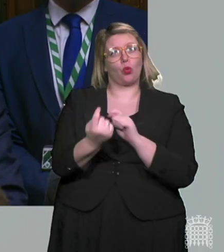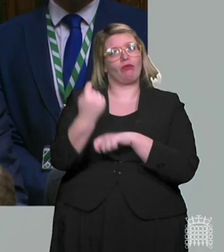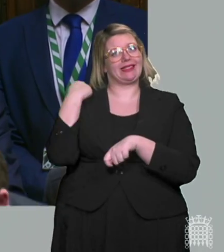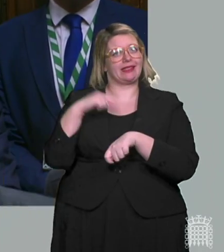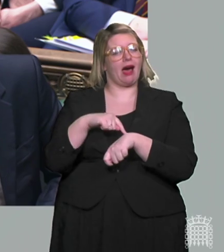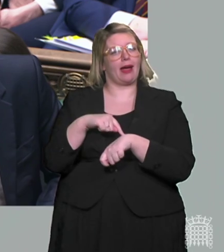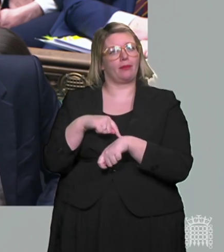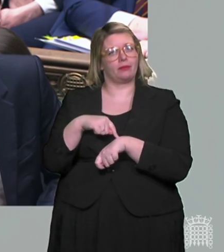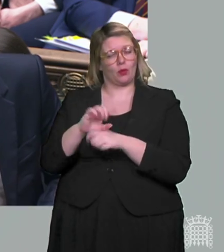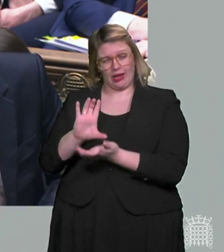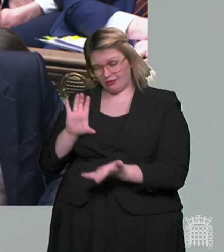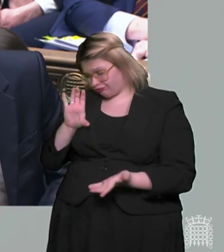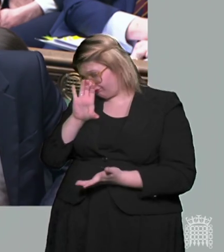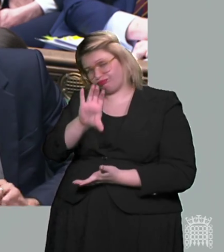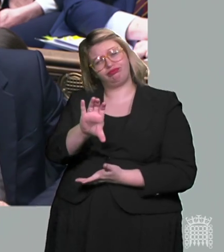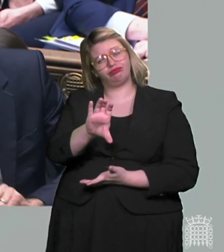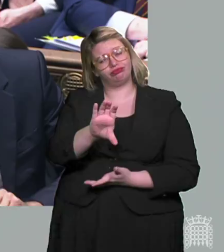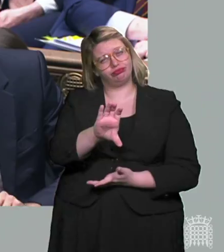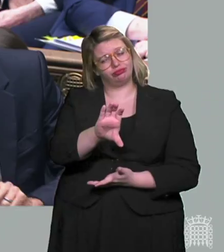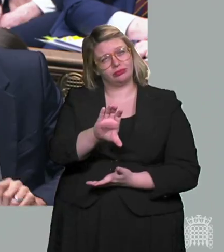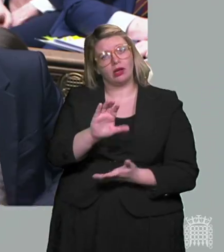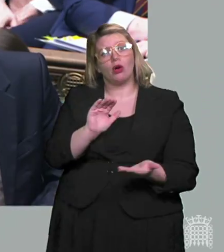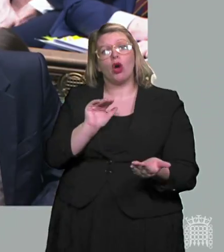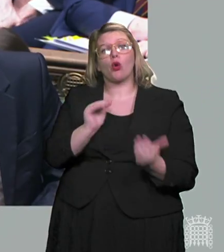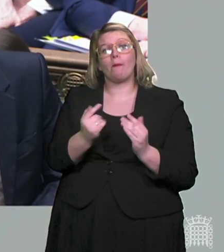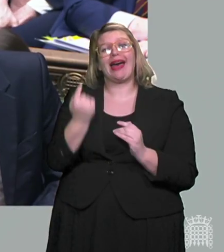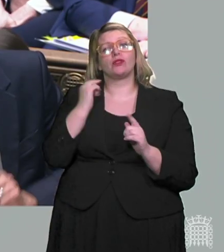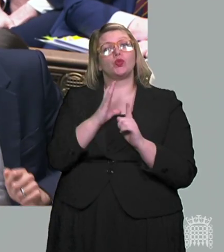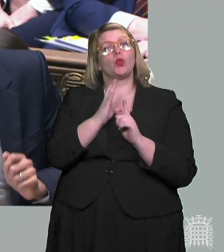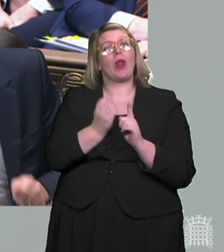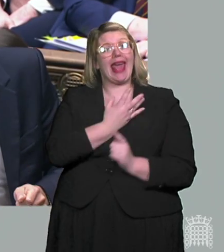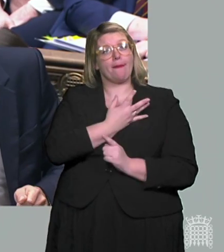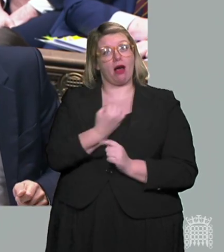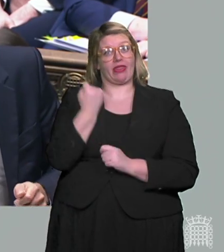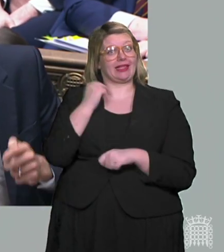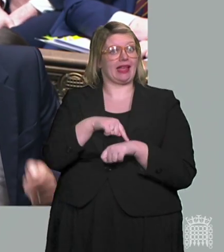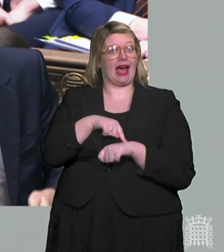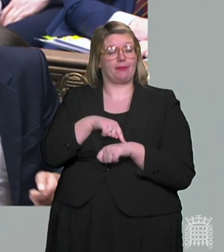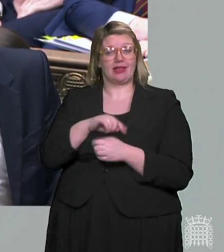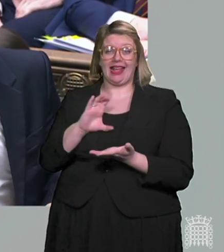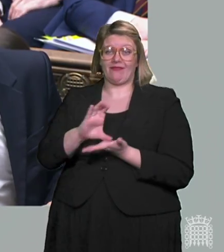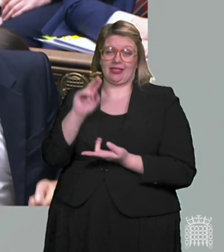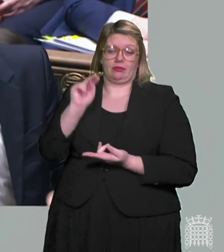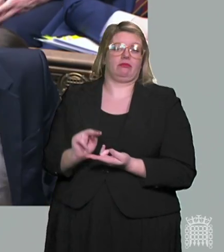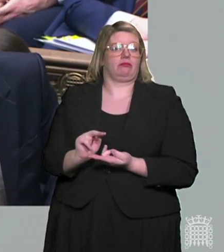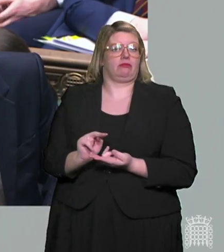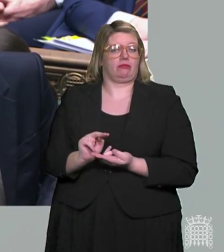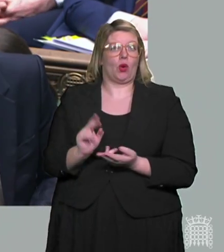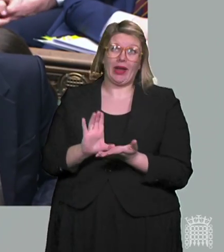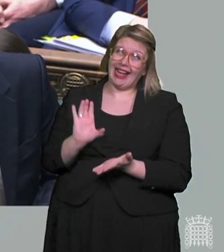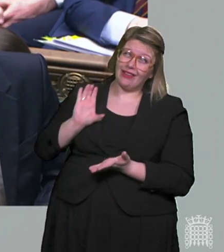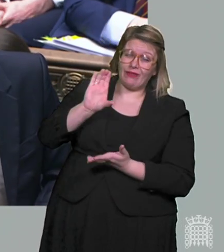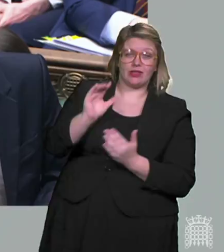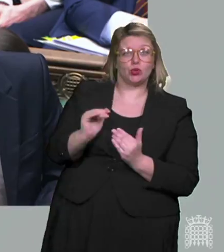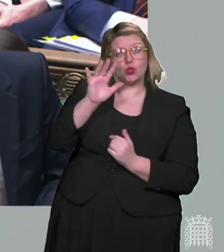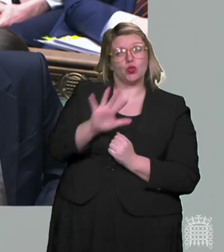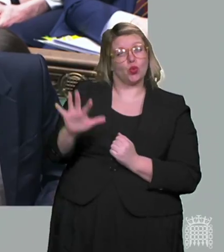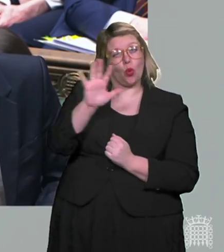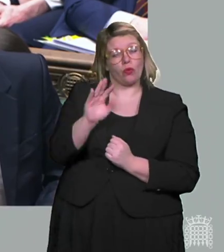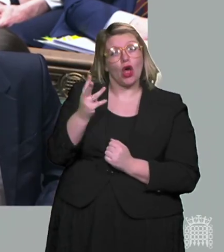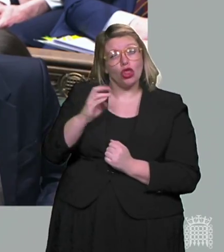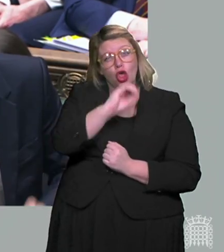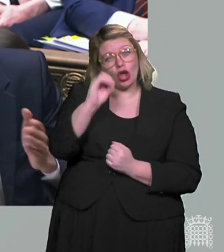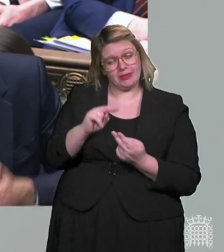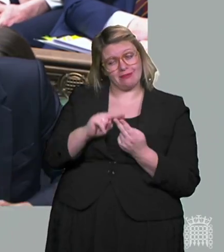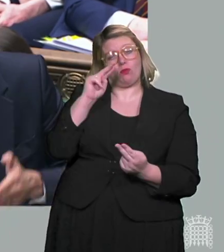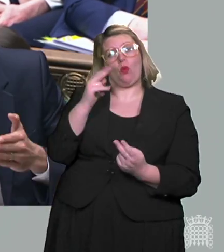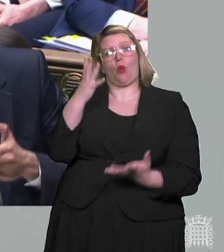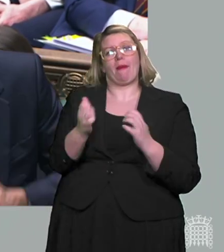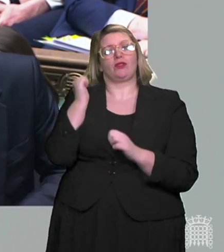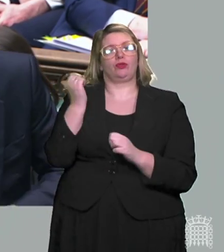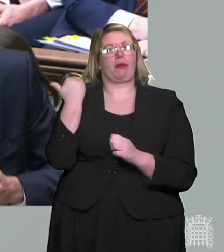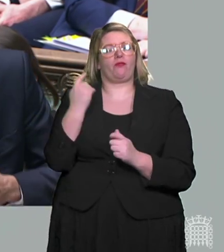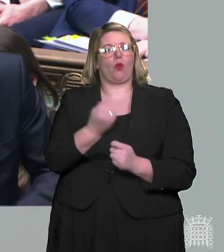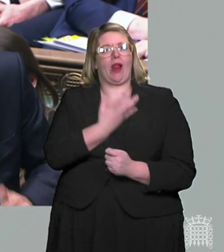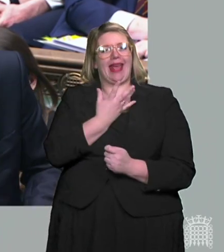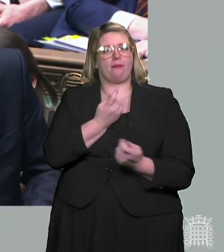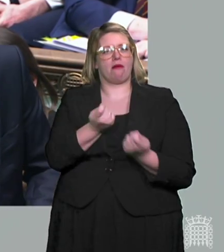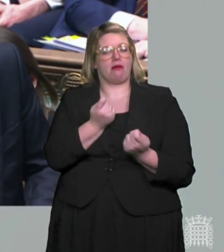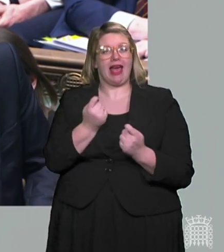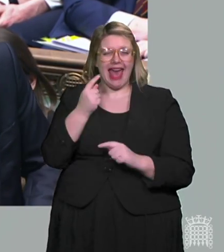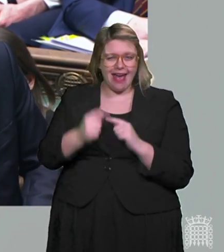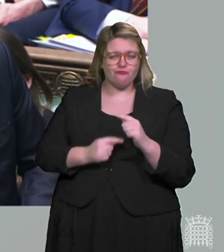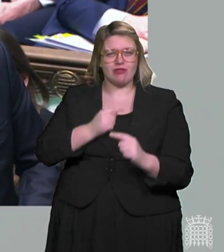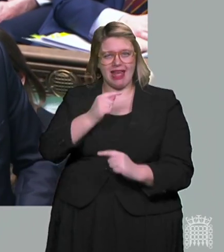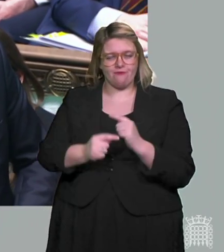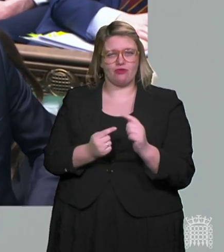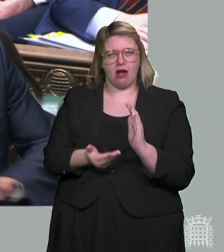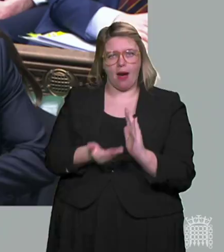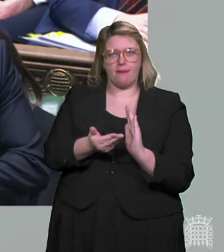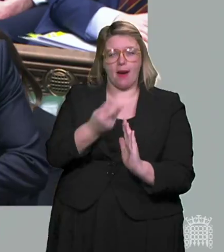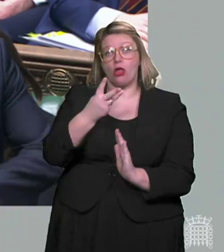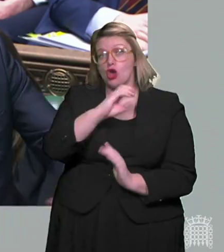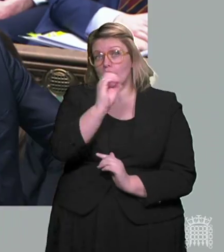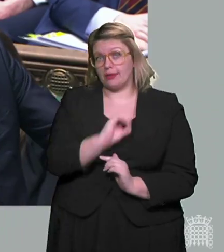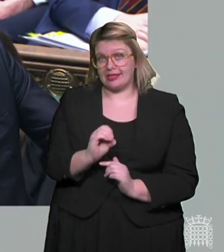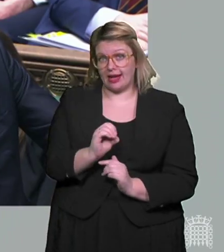I would just gently point out to the honourable Gentleman that, compared with when Labour was last in office, the investment going into the north is 30% higher every single year under this Conservative Government.